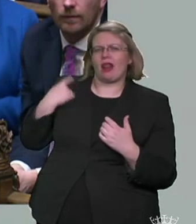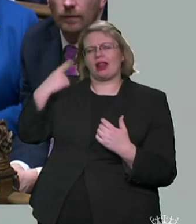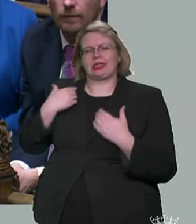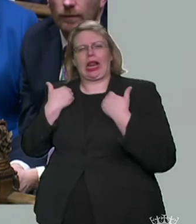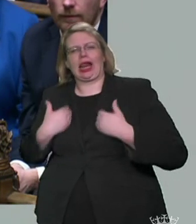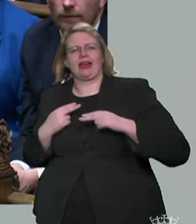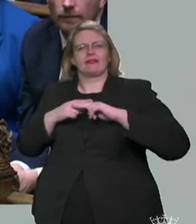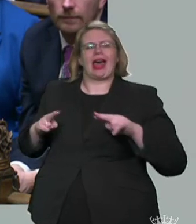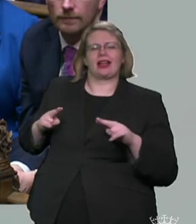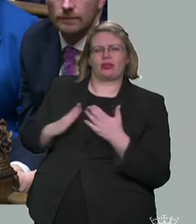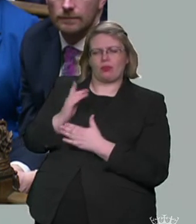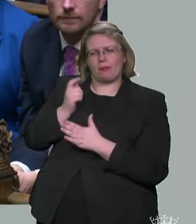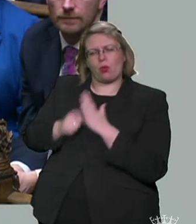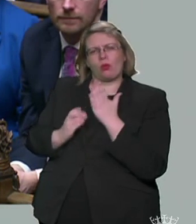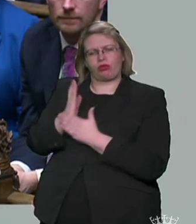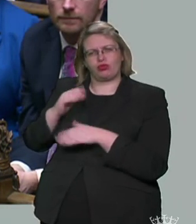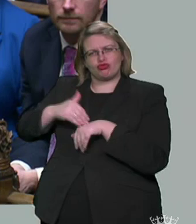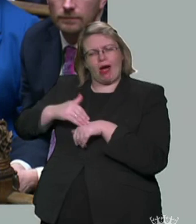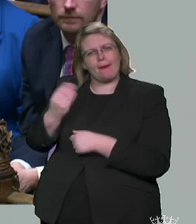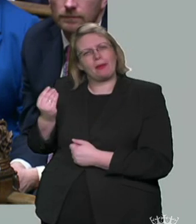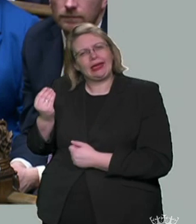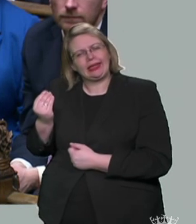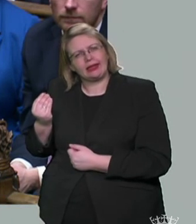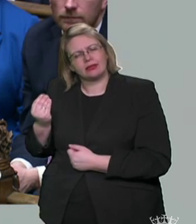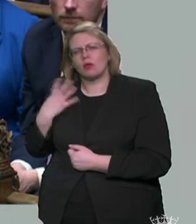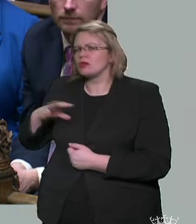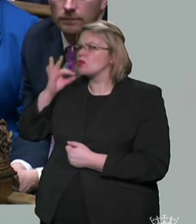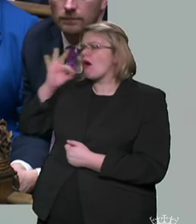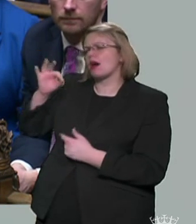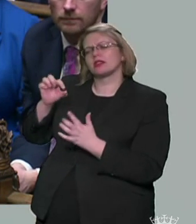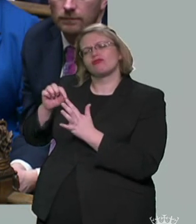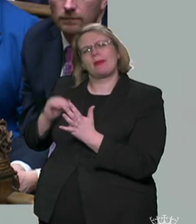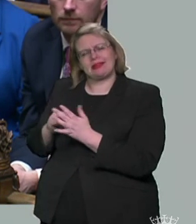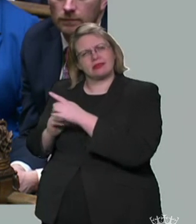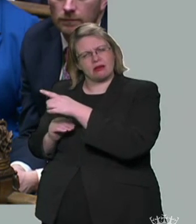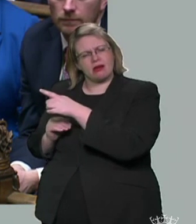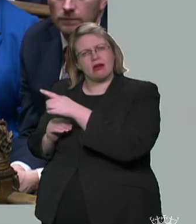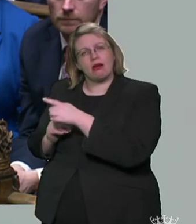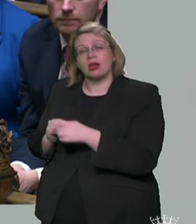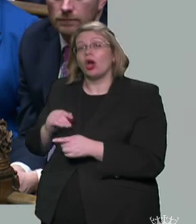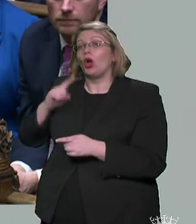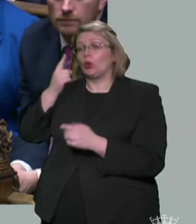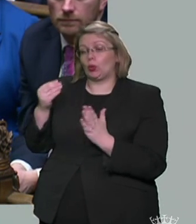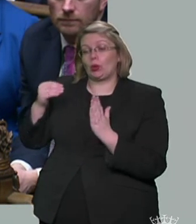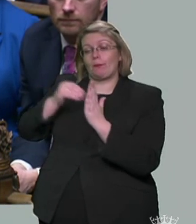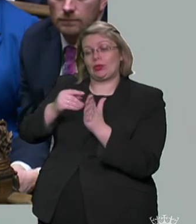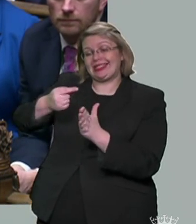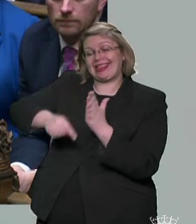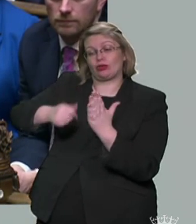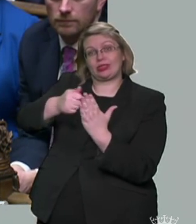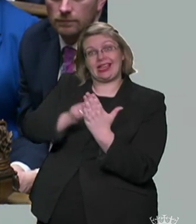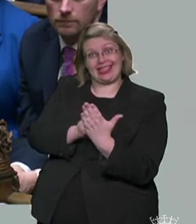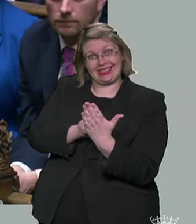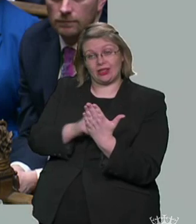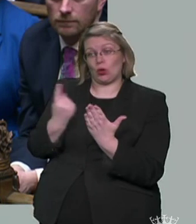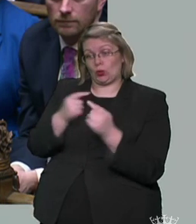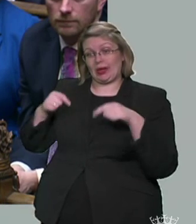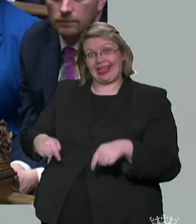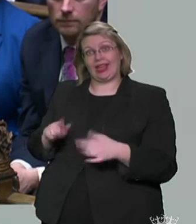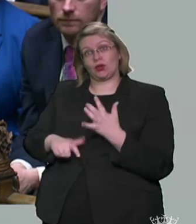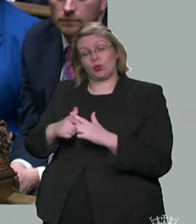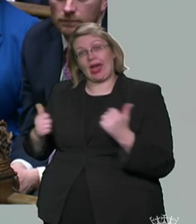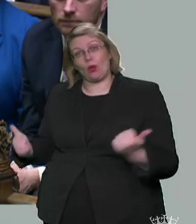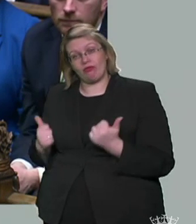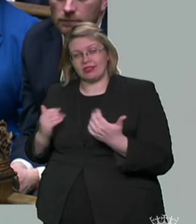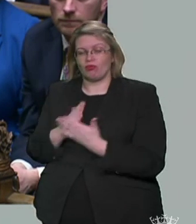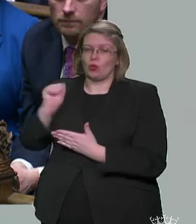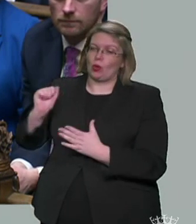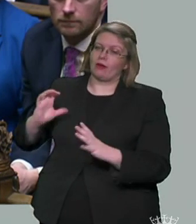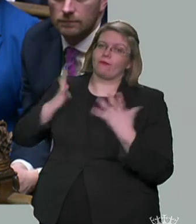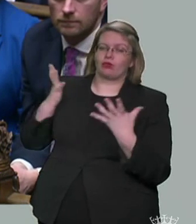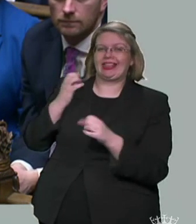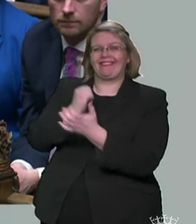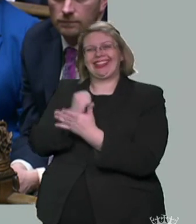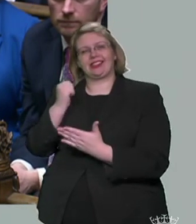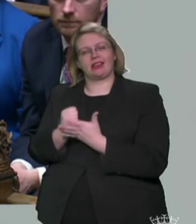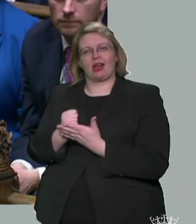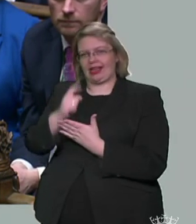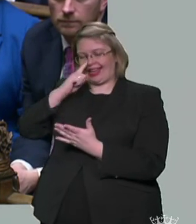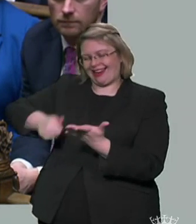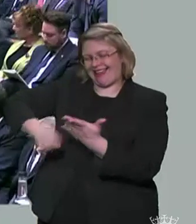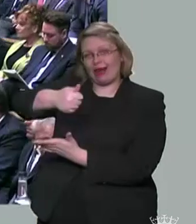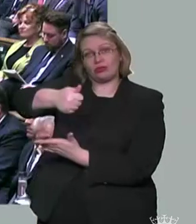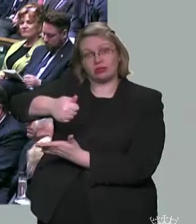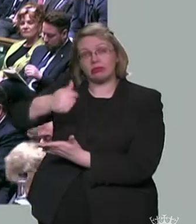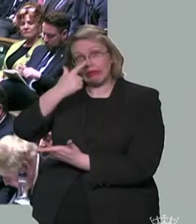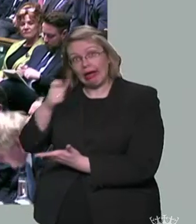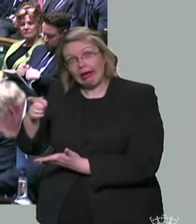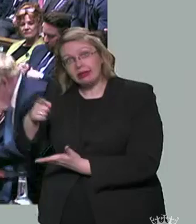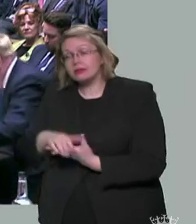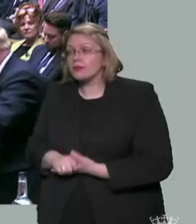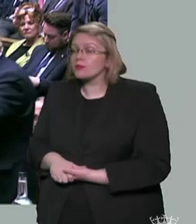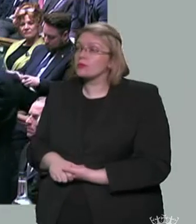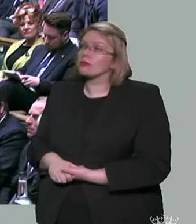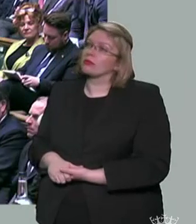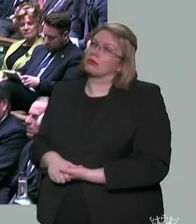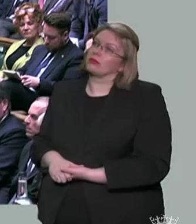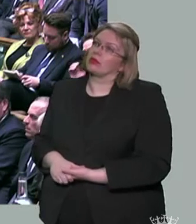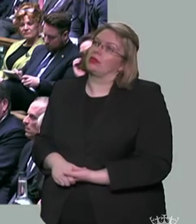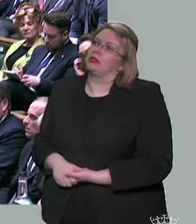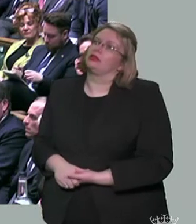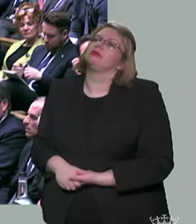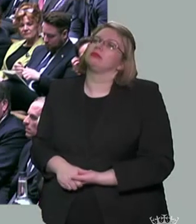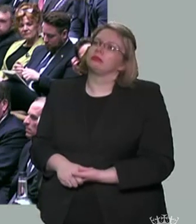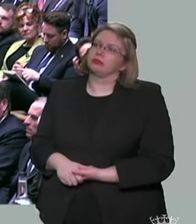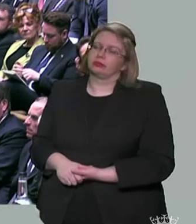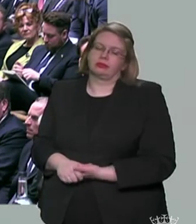Will the Prime Minister pledge that anybody who is put on the sanctions list in the coming days and is already in the UK on a golden visa will have it ripped up, so that they can be thrown out?